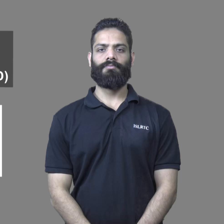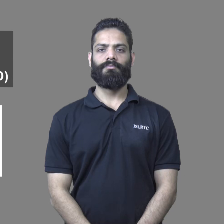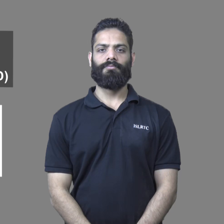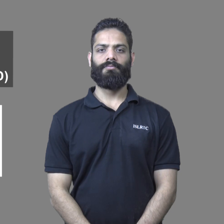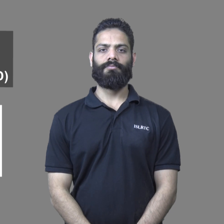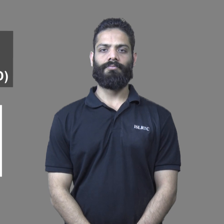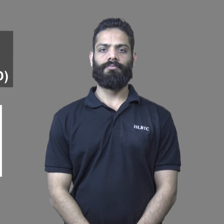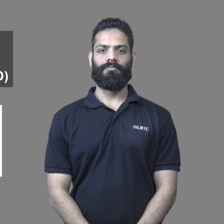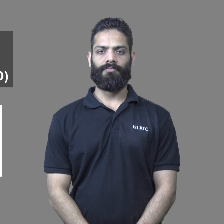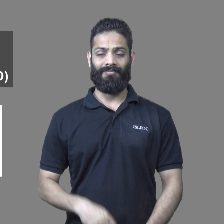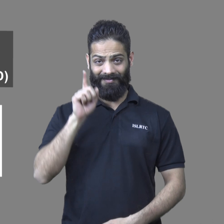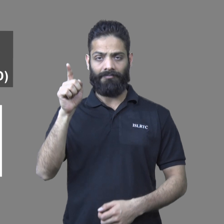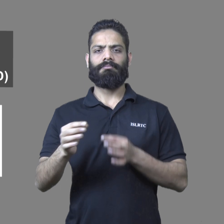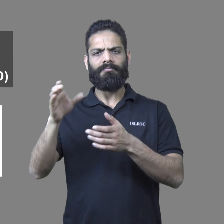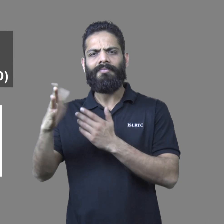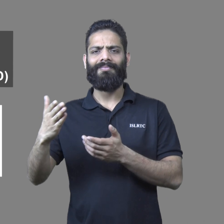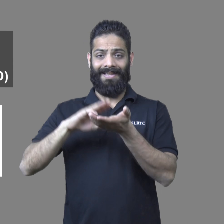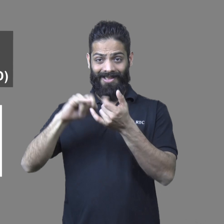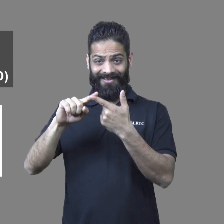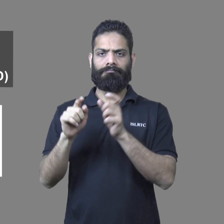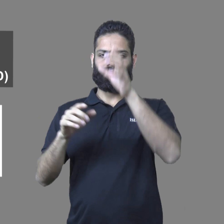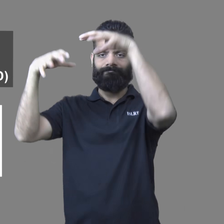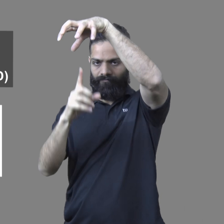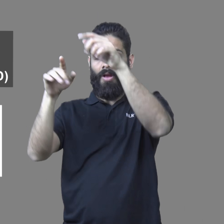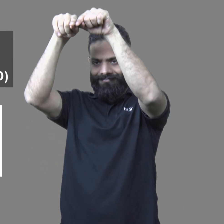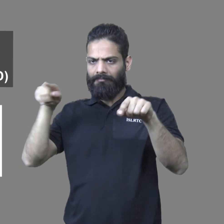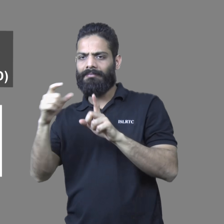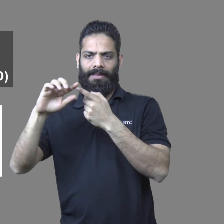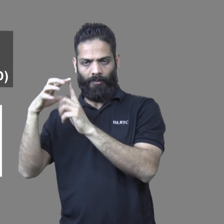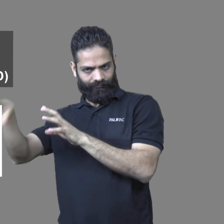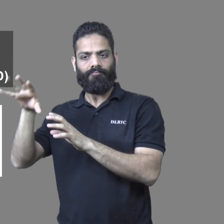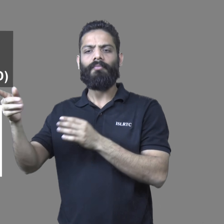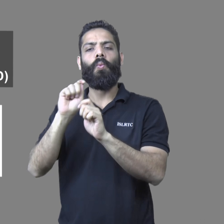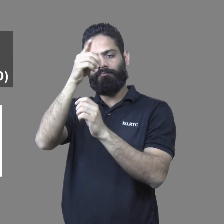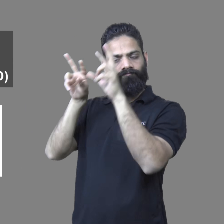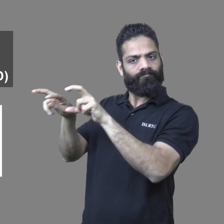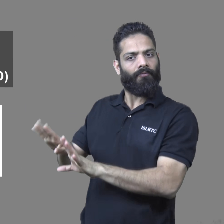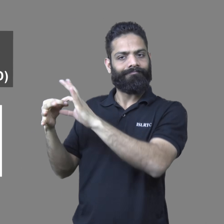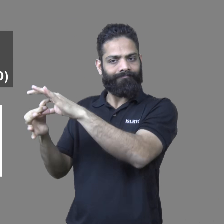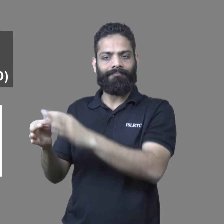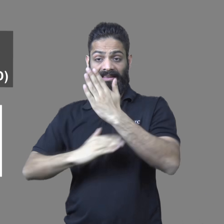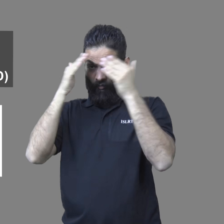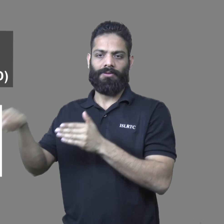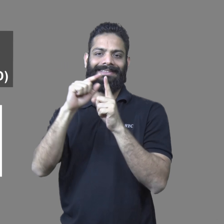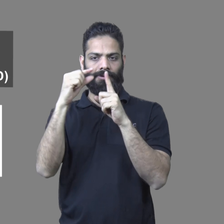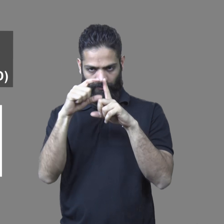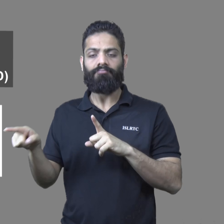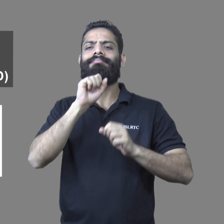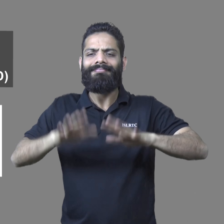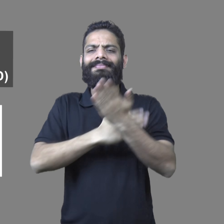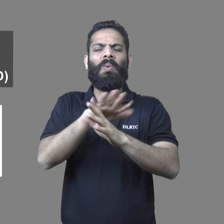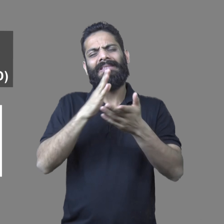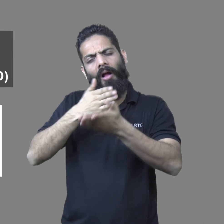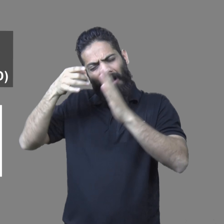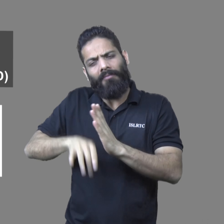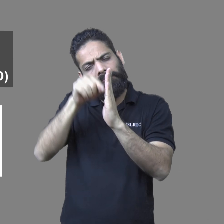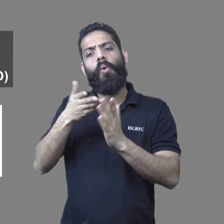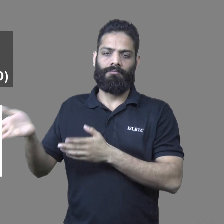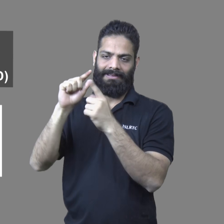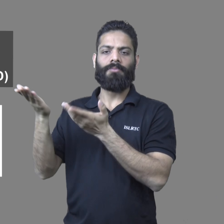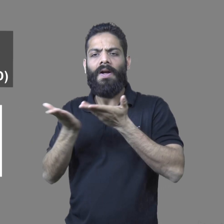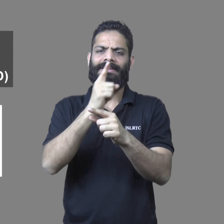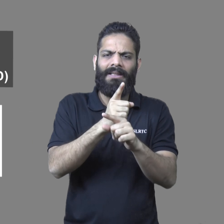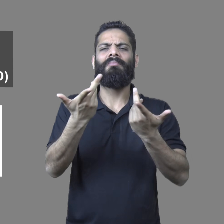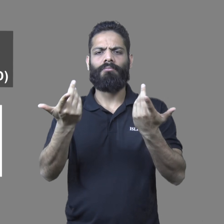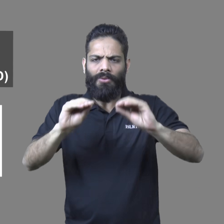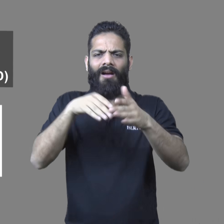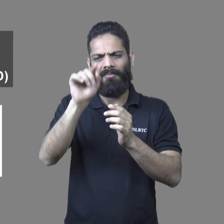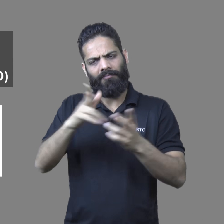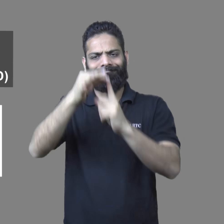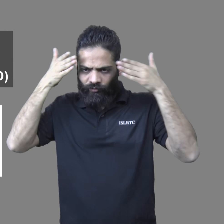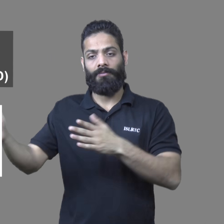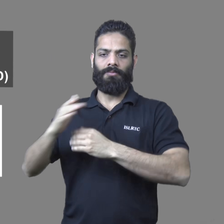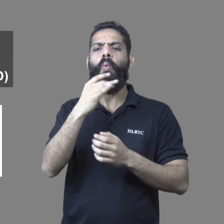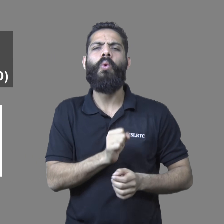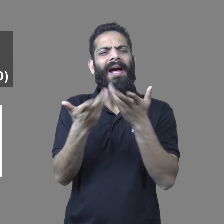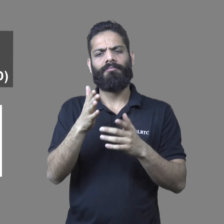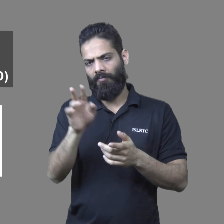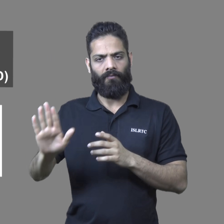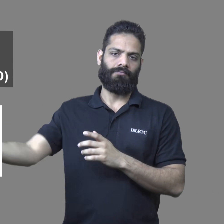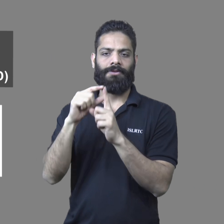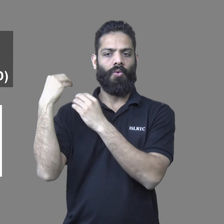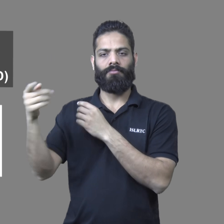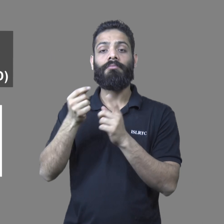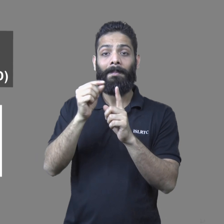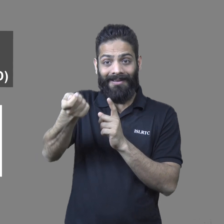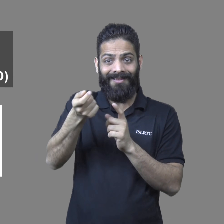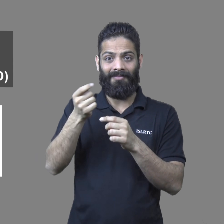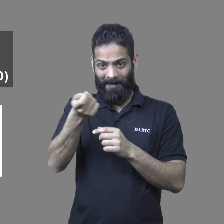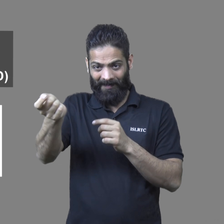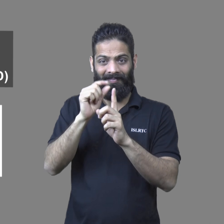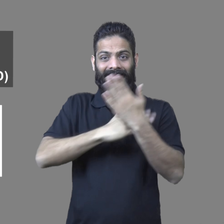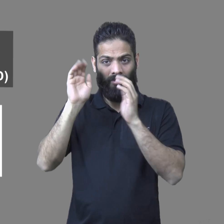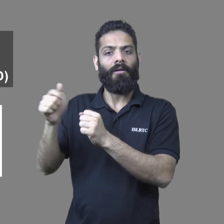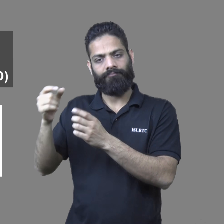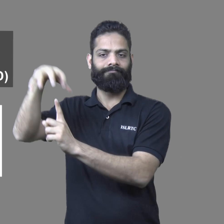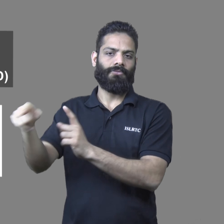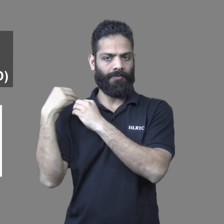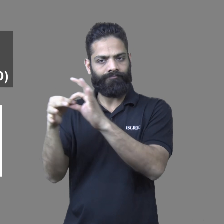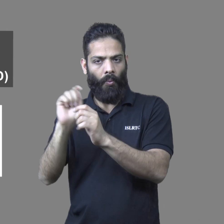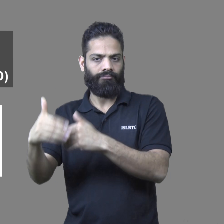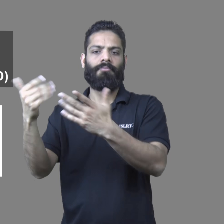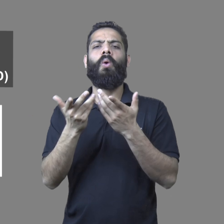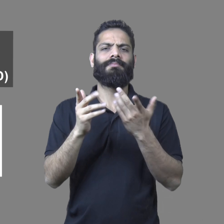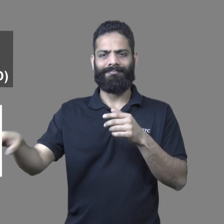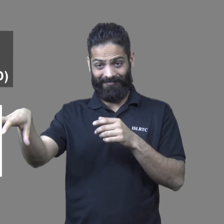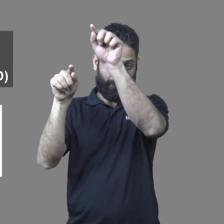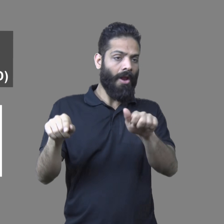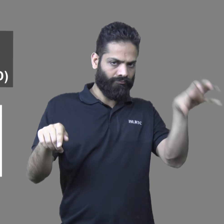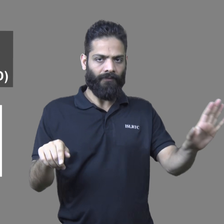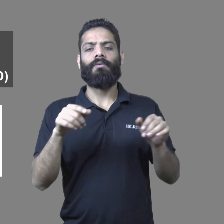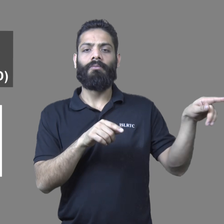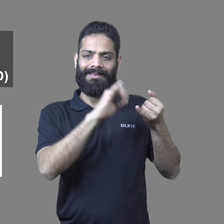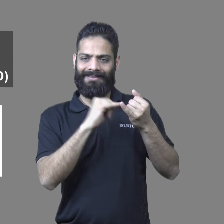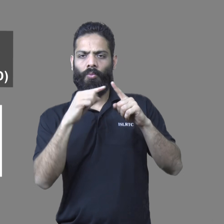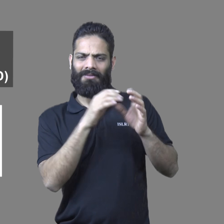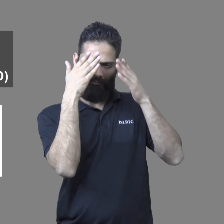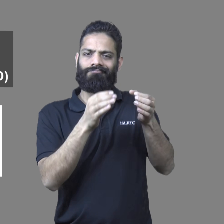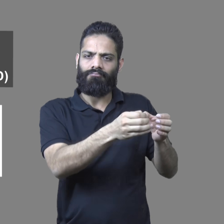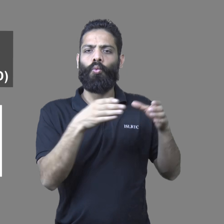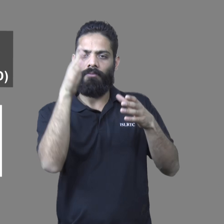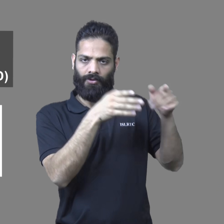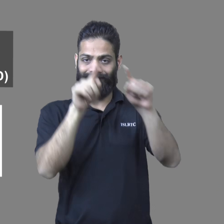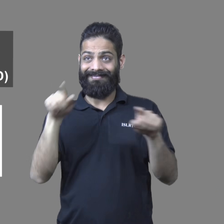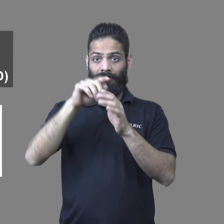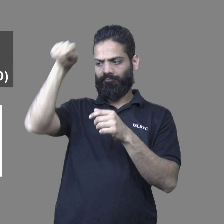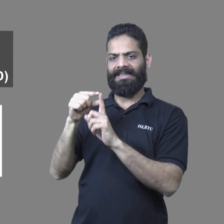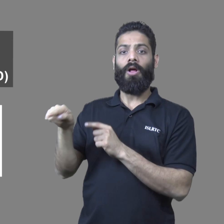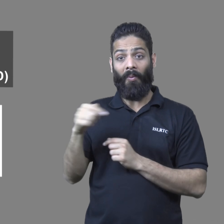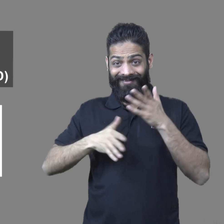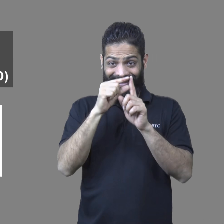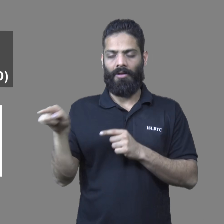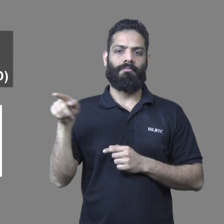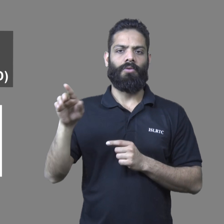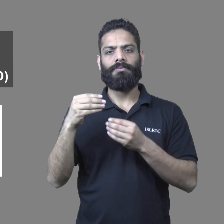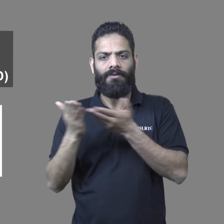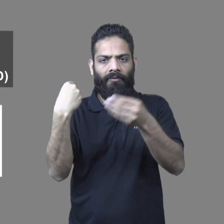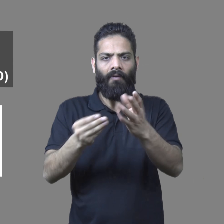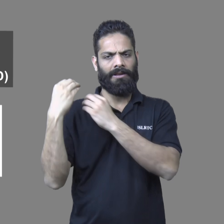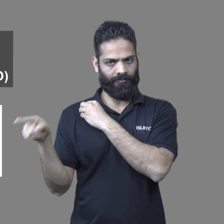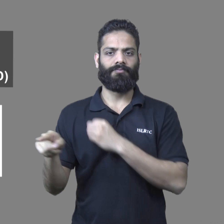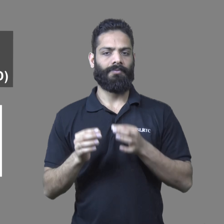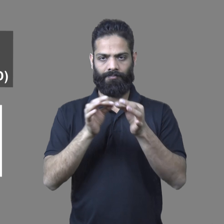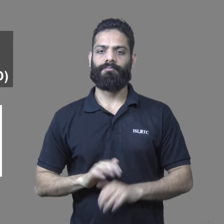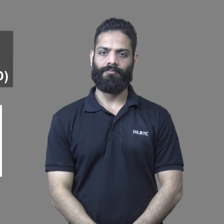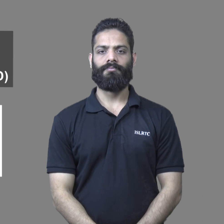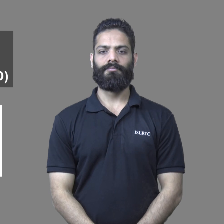Department of Empowerment of Persons With Disabilities (Depwd)